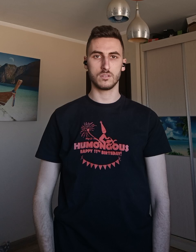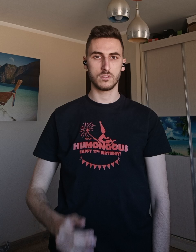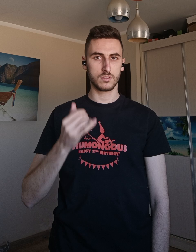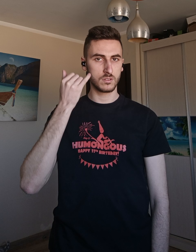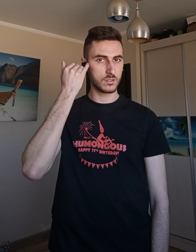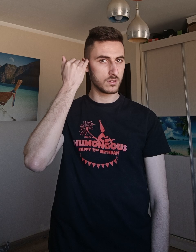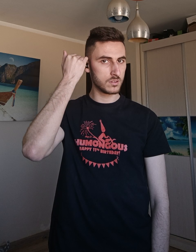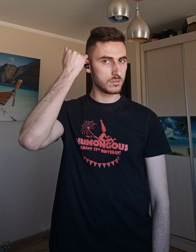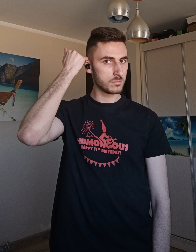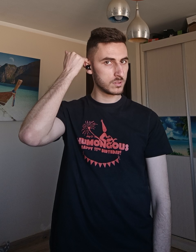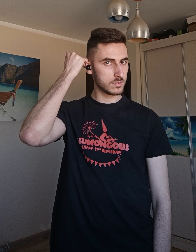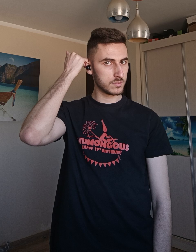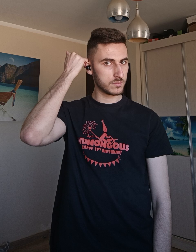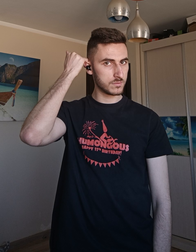פקיד